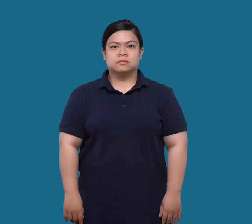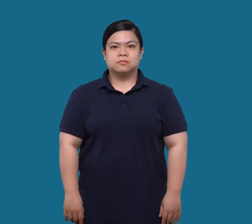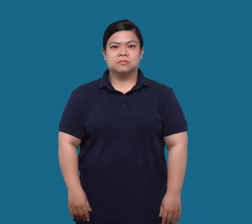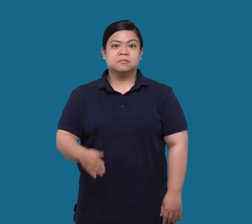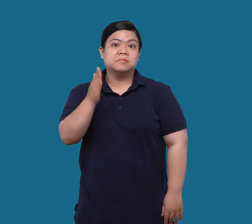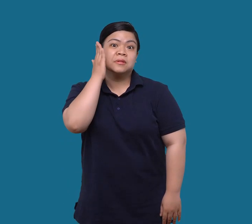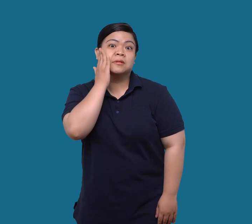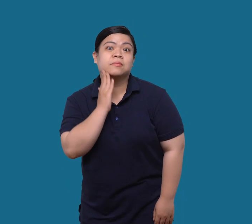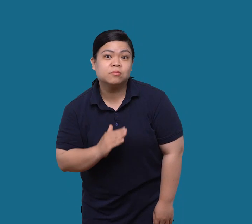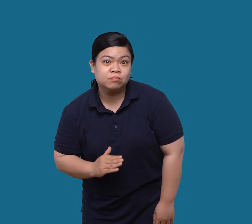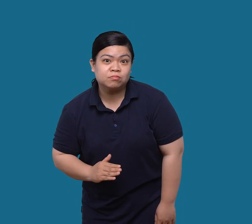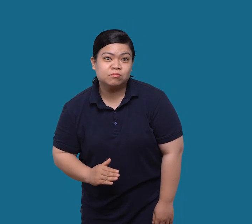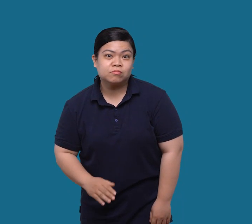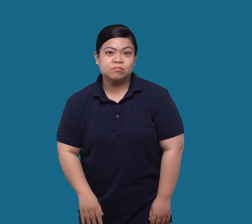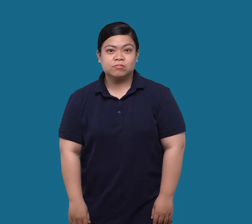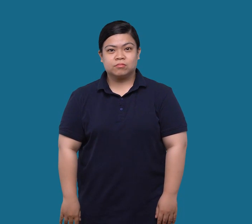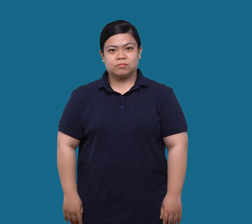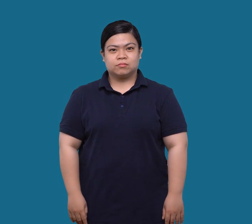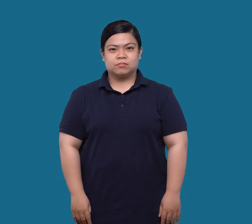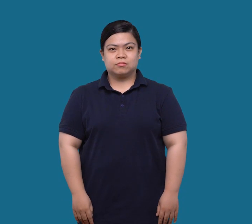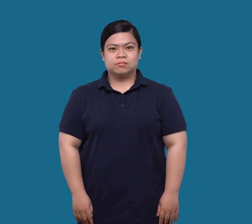đẹp không?